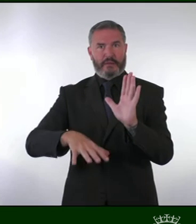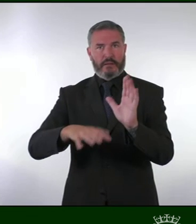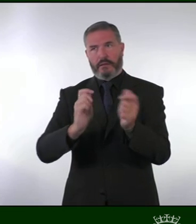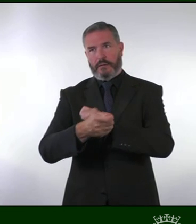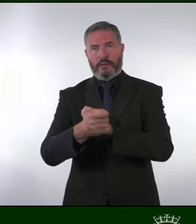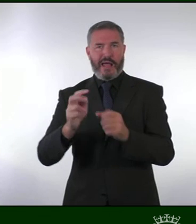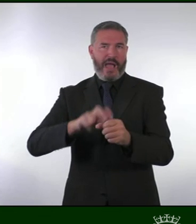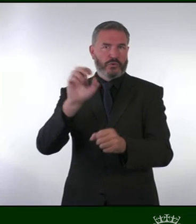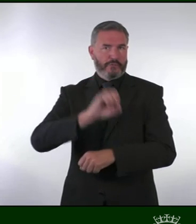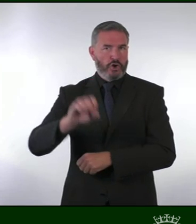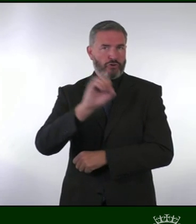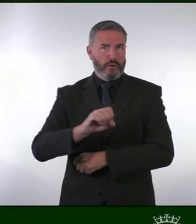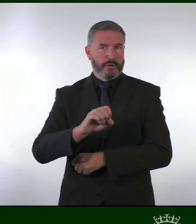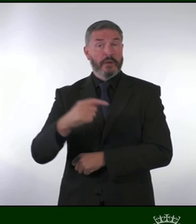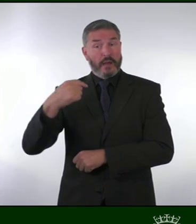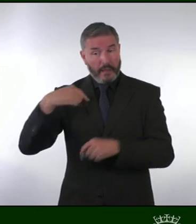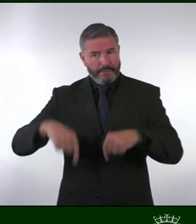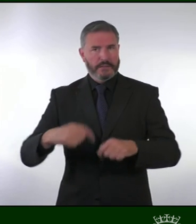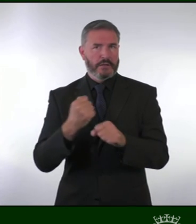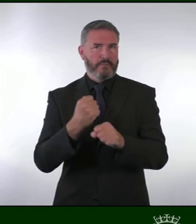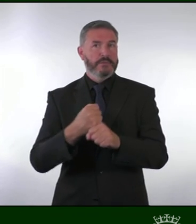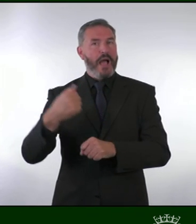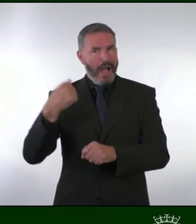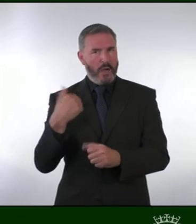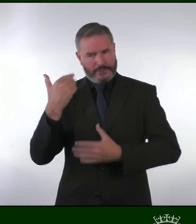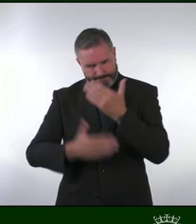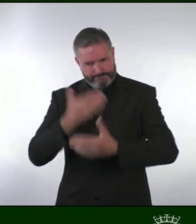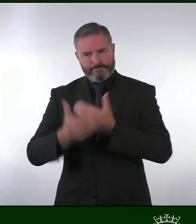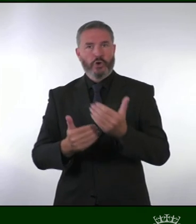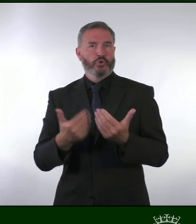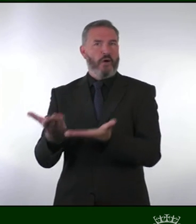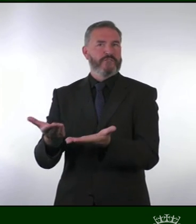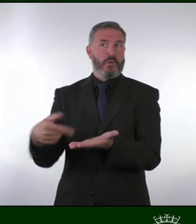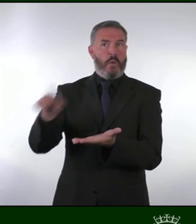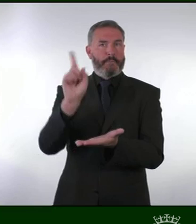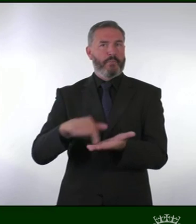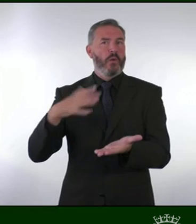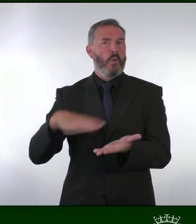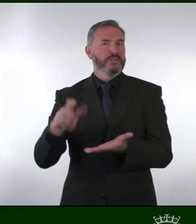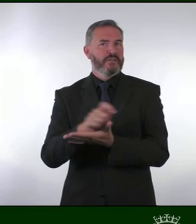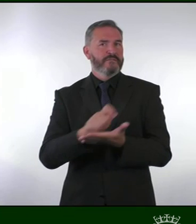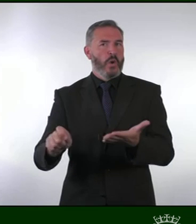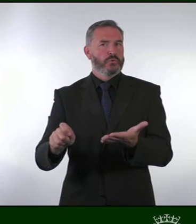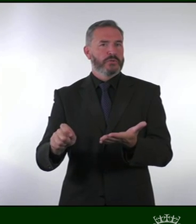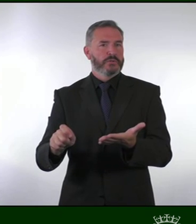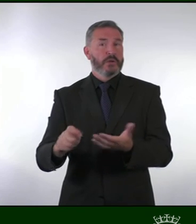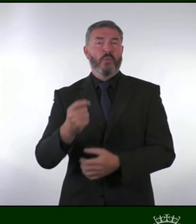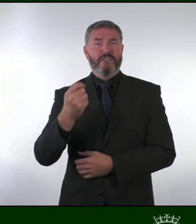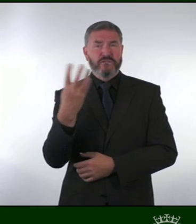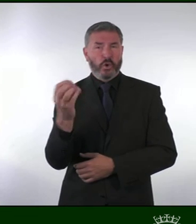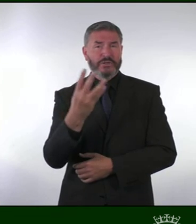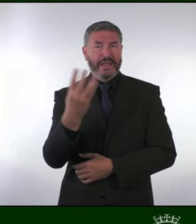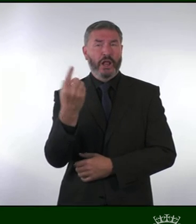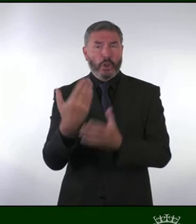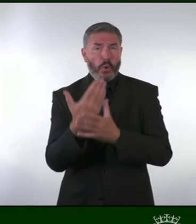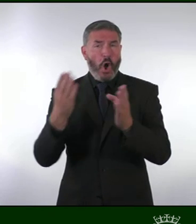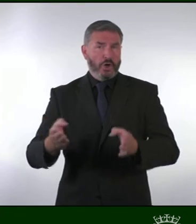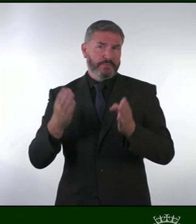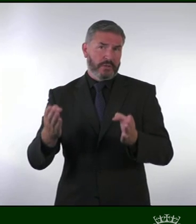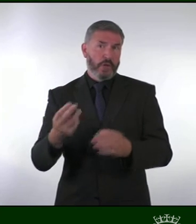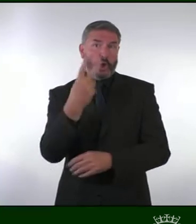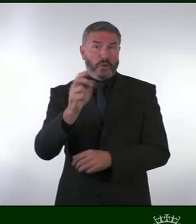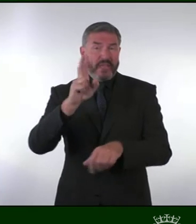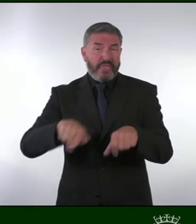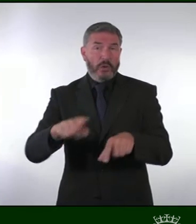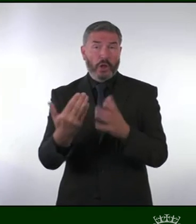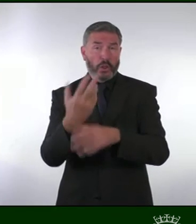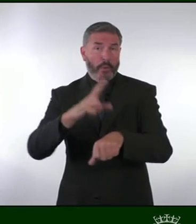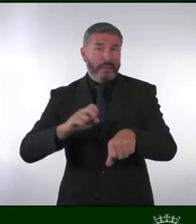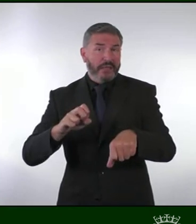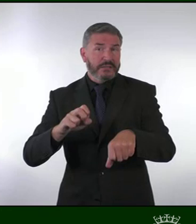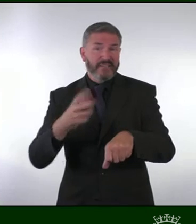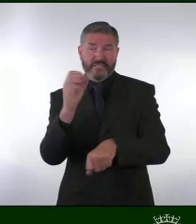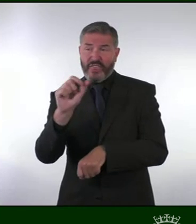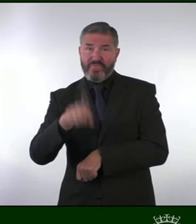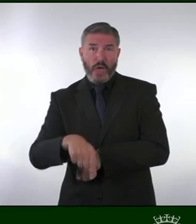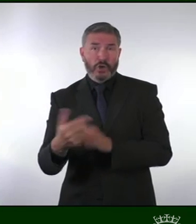I represent a Government who were getting on with delivering on the people’s priorities: 40 new hospitals, 20,000 more police, 50,000 more nurses.